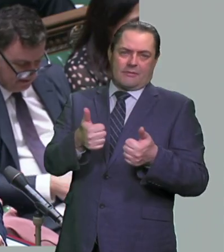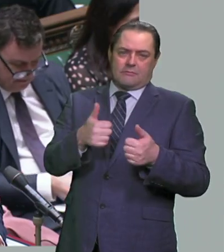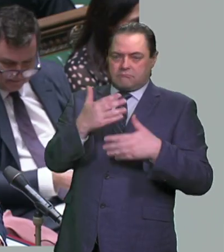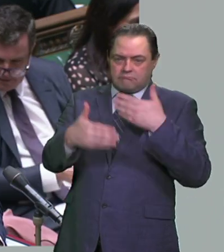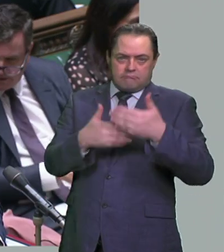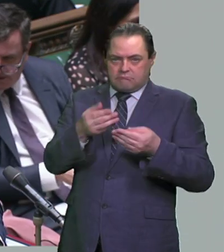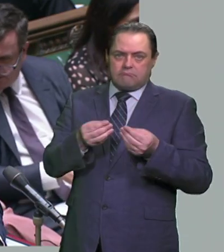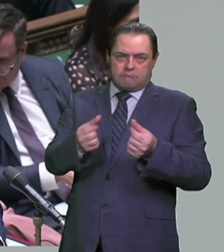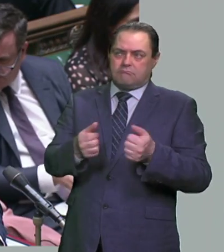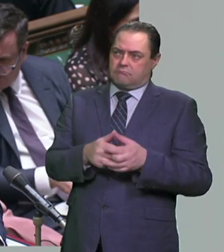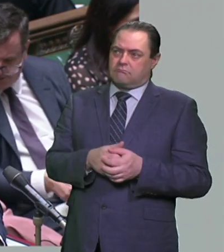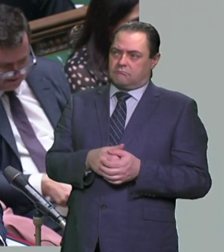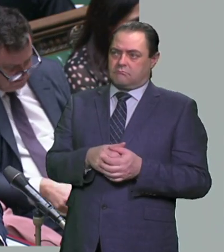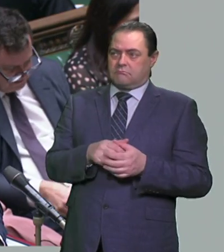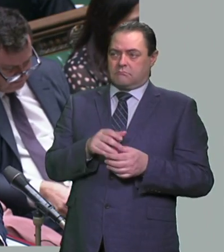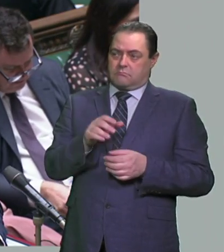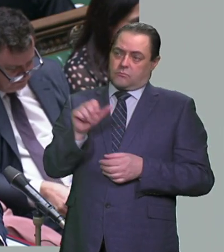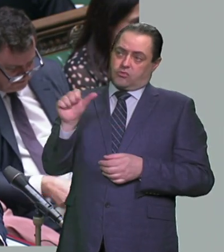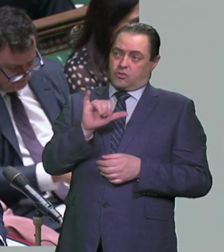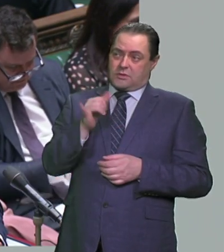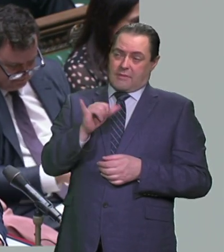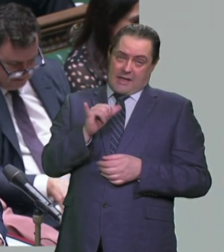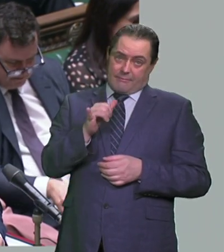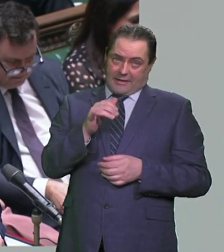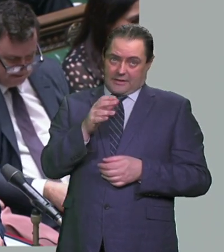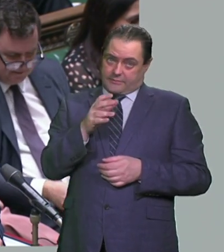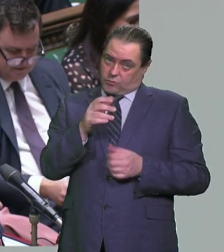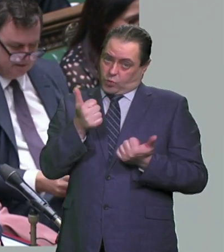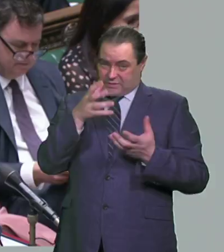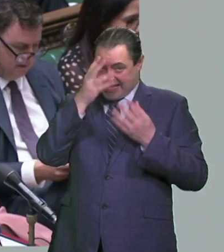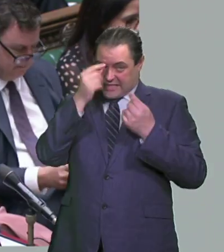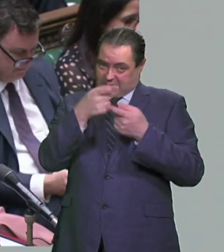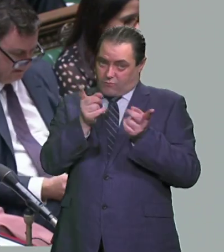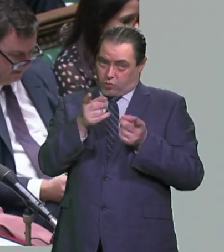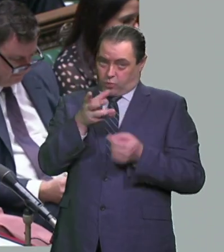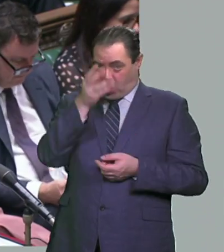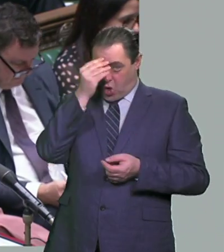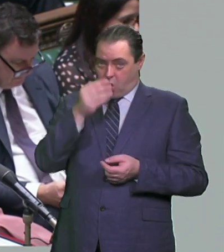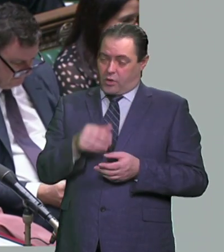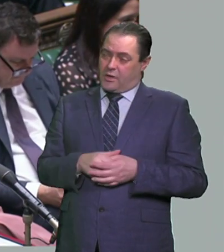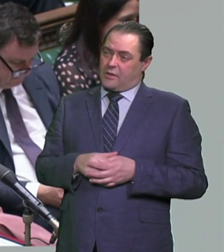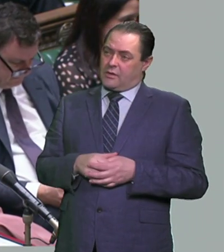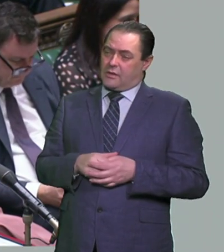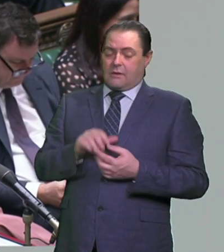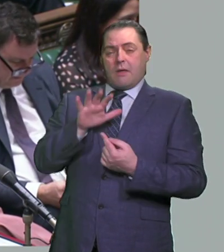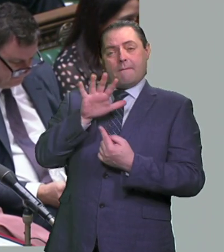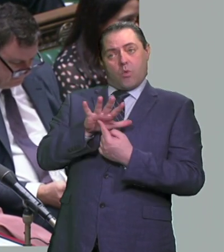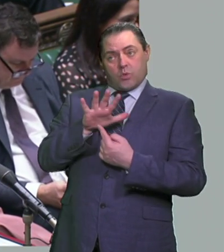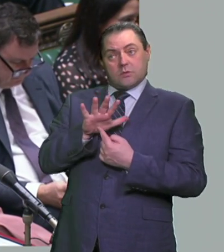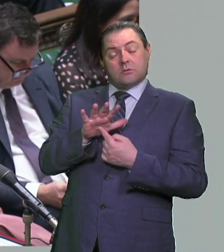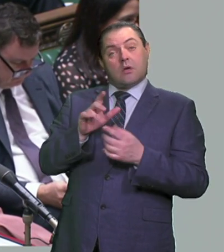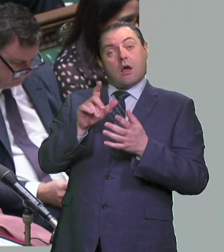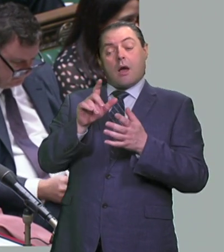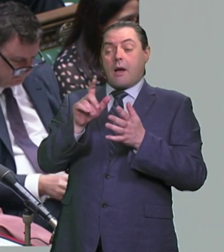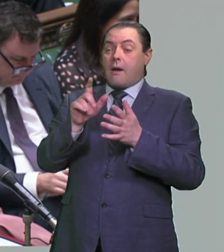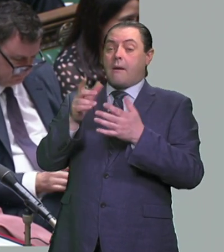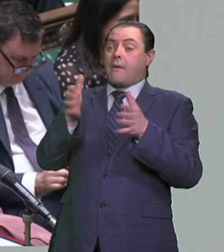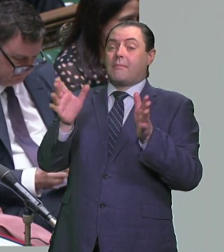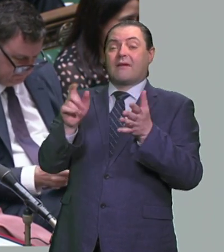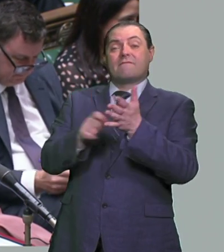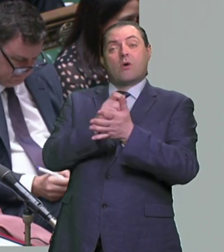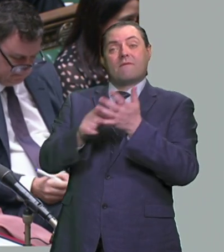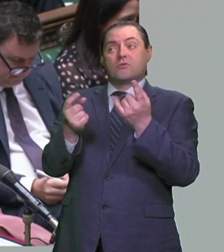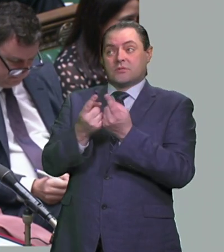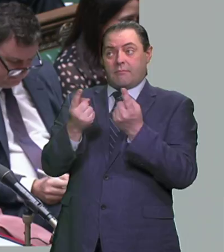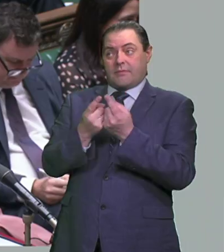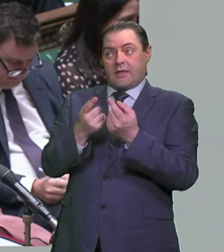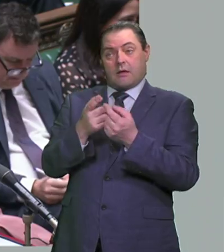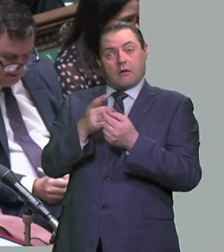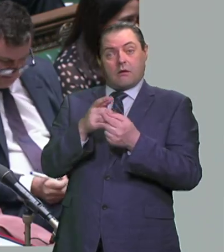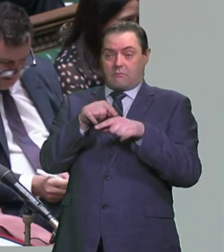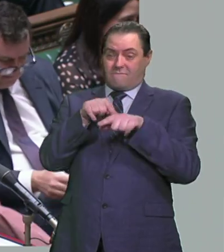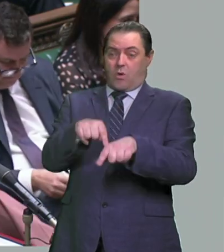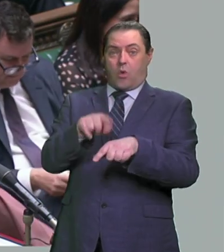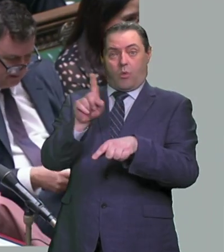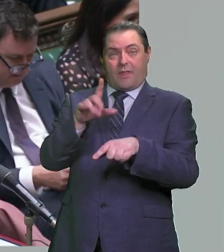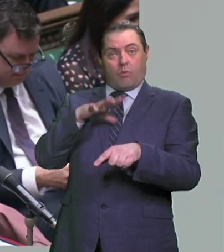I say to the honourable Gentleman—and this should be a salutary lesson to everybody on his party’s Benches—that it is extremely important that when the public vote for a thing, they get the thing they voted for.